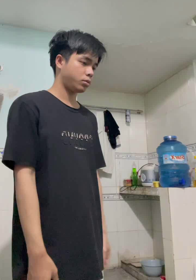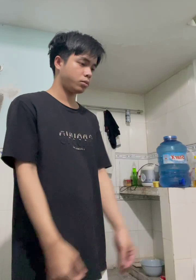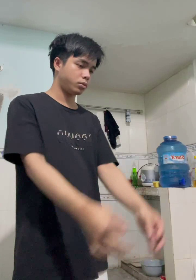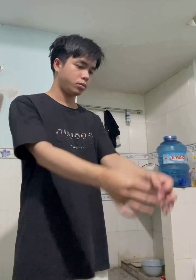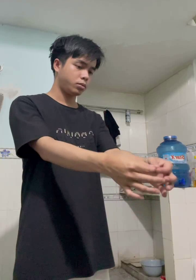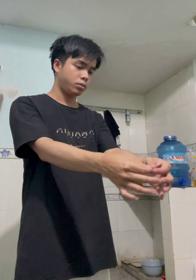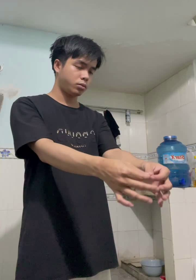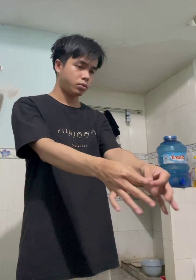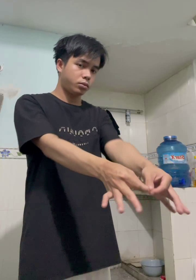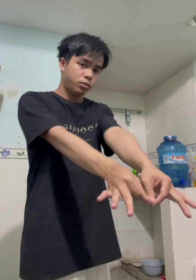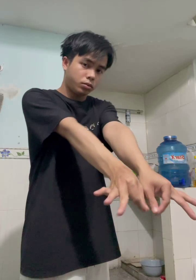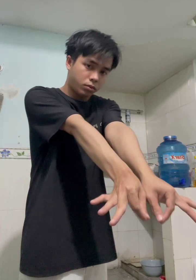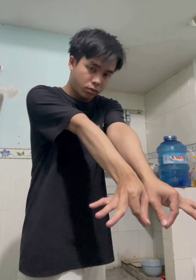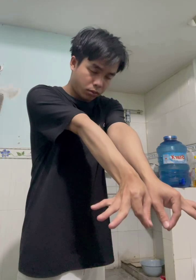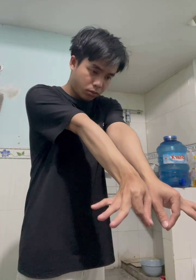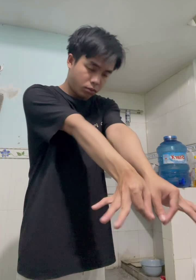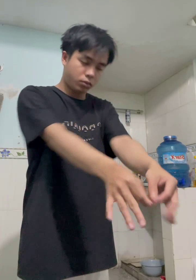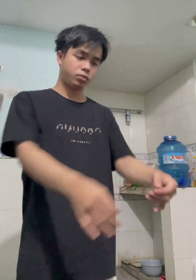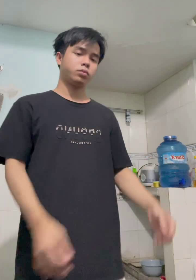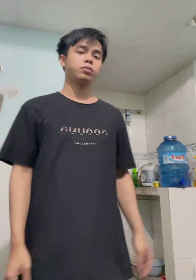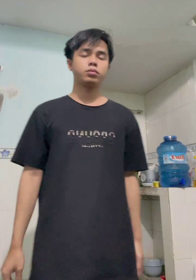cai gi